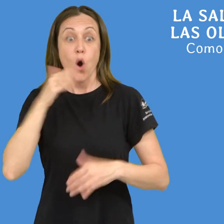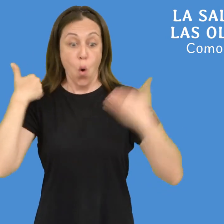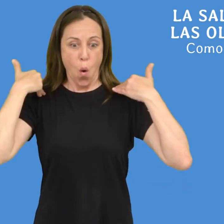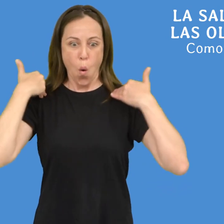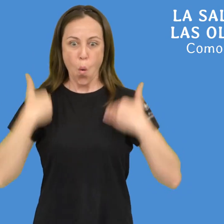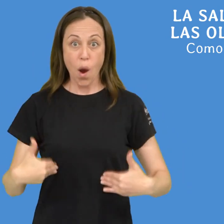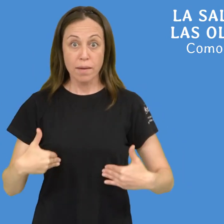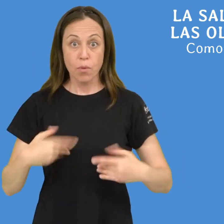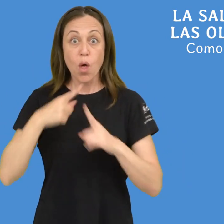cuerpo